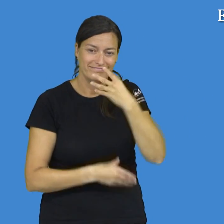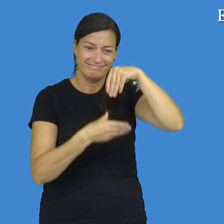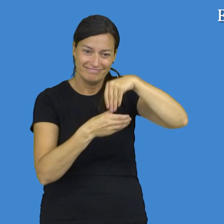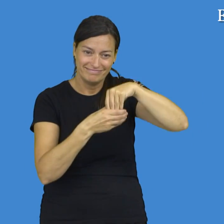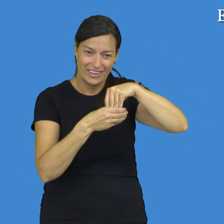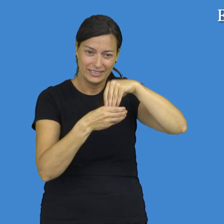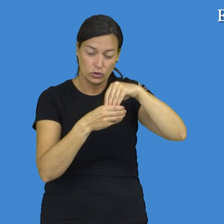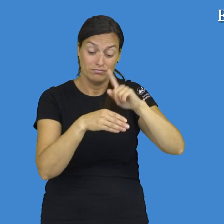dentro